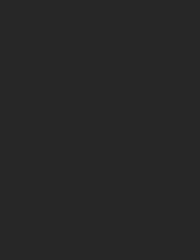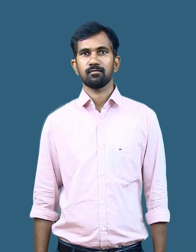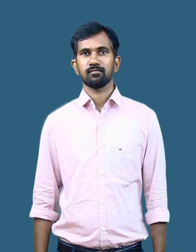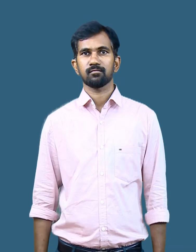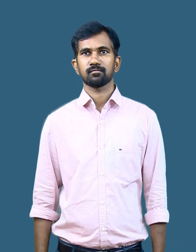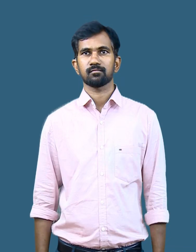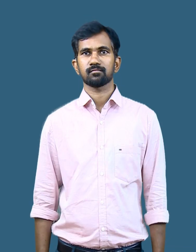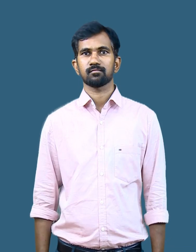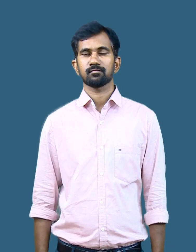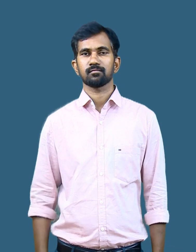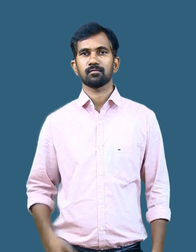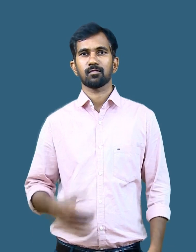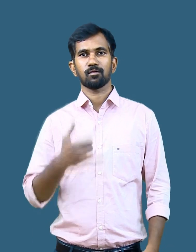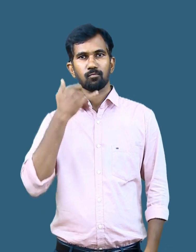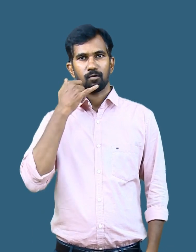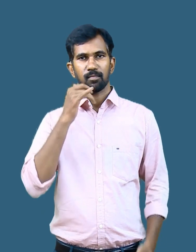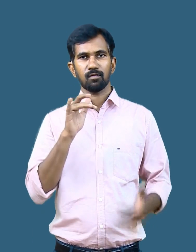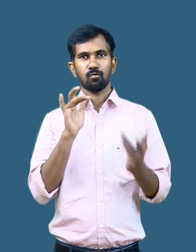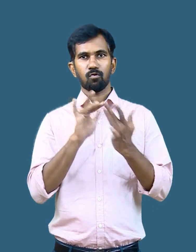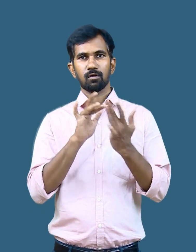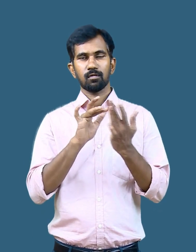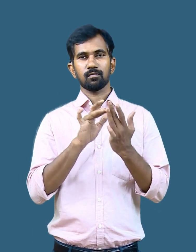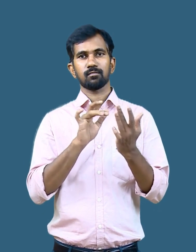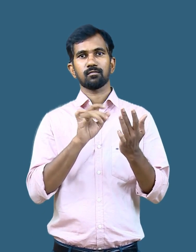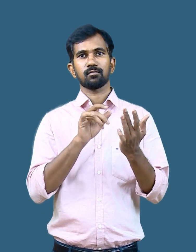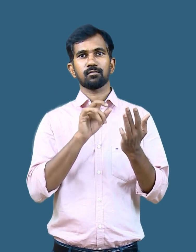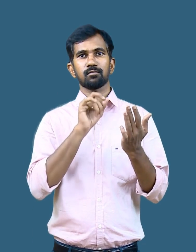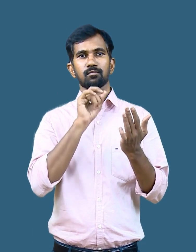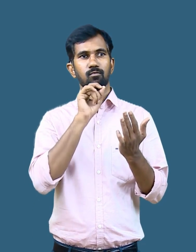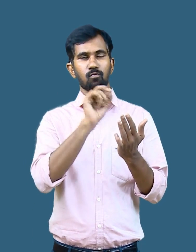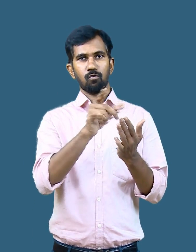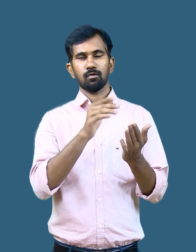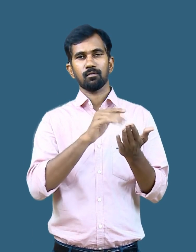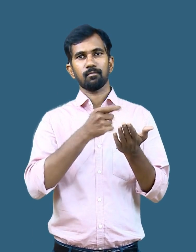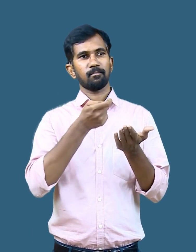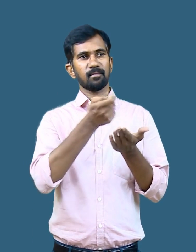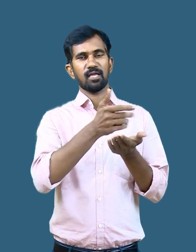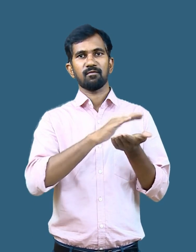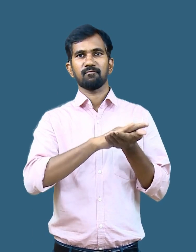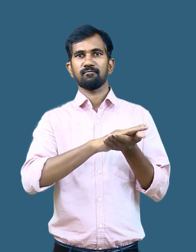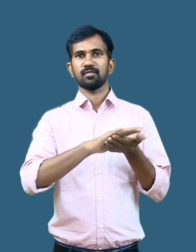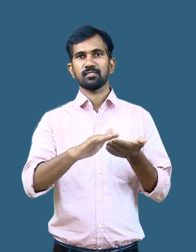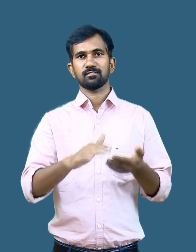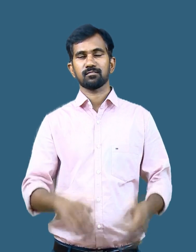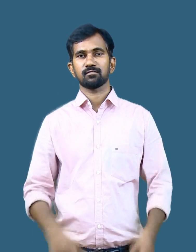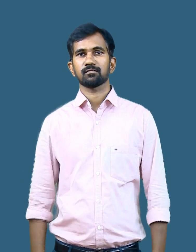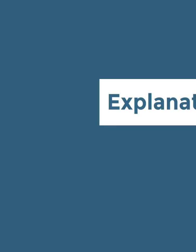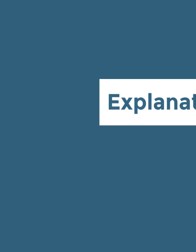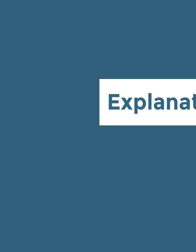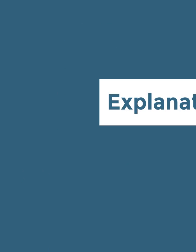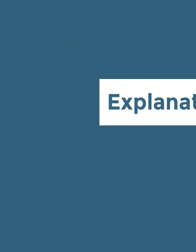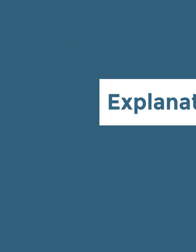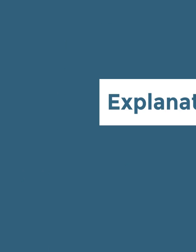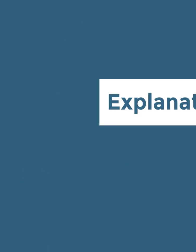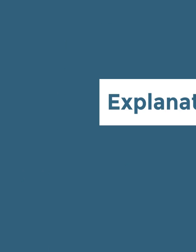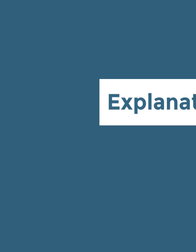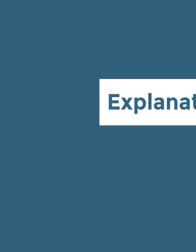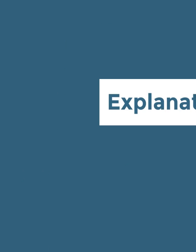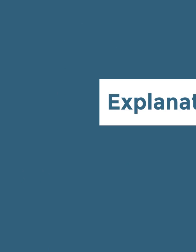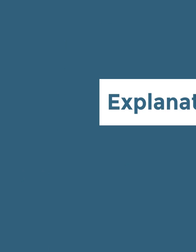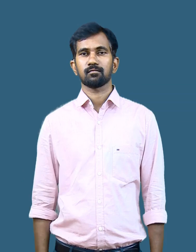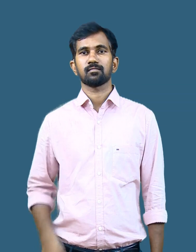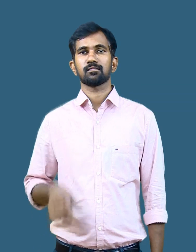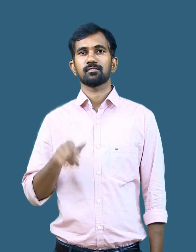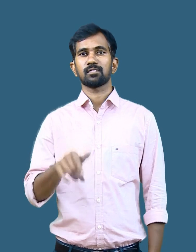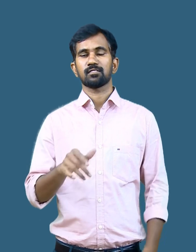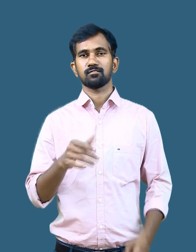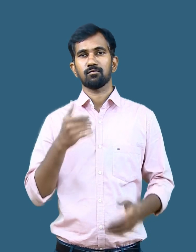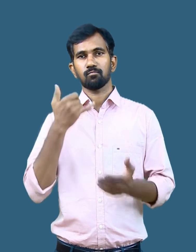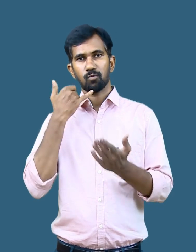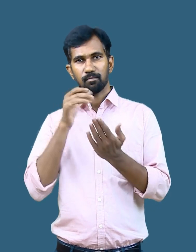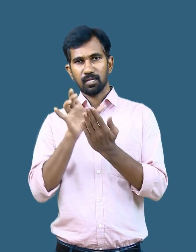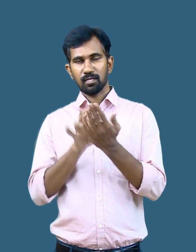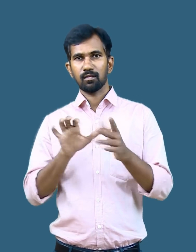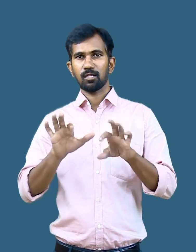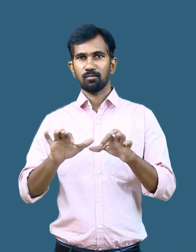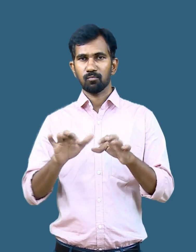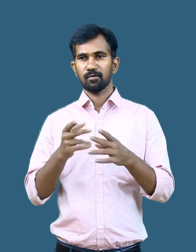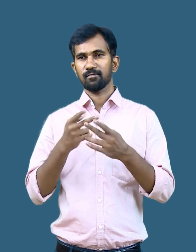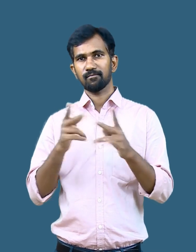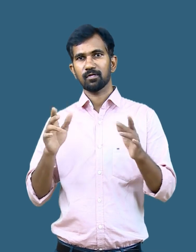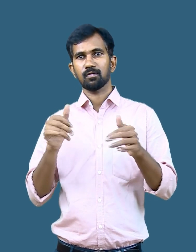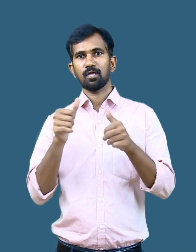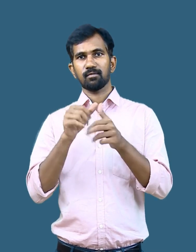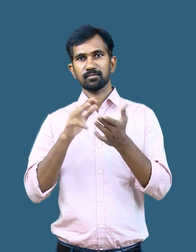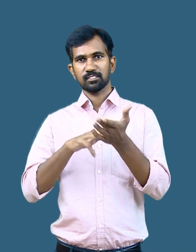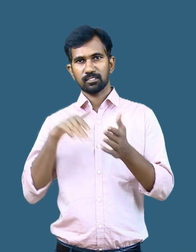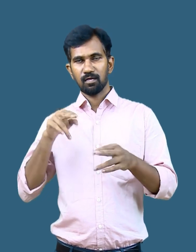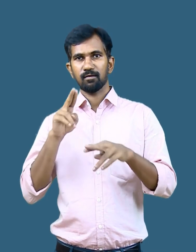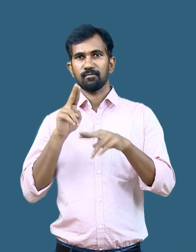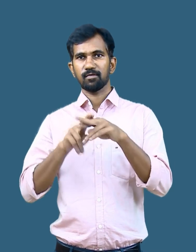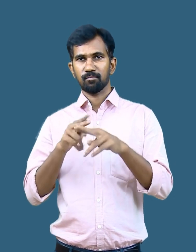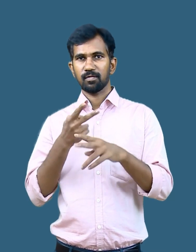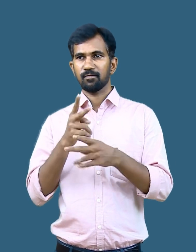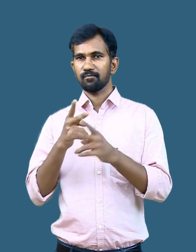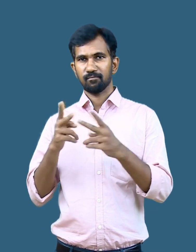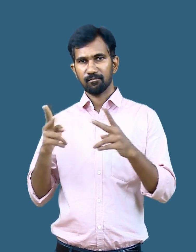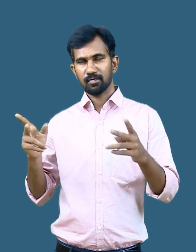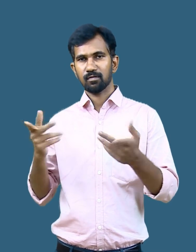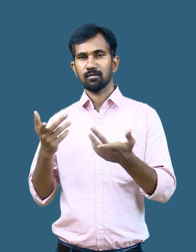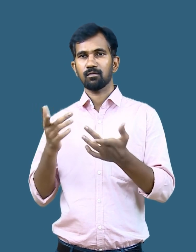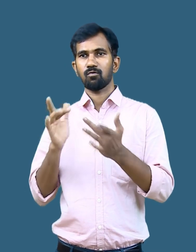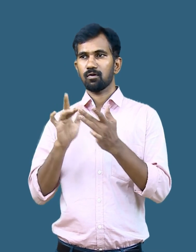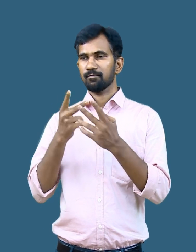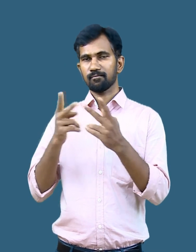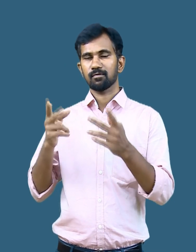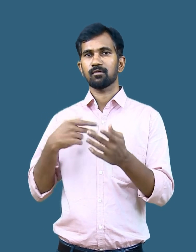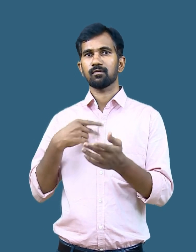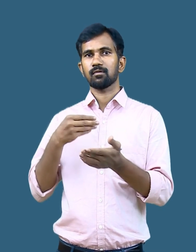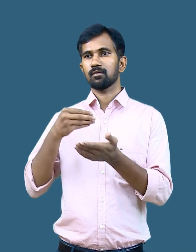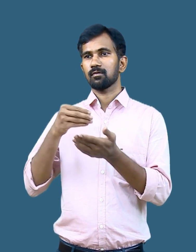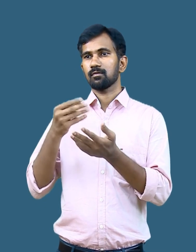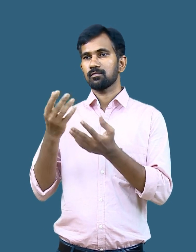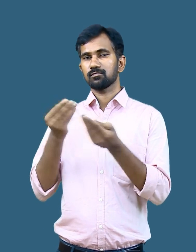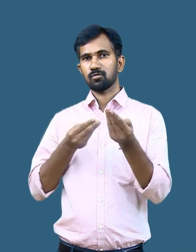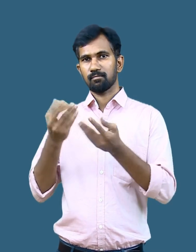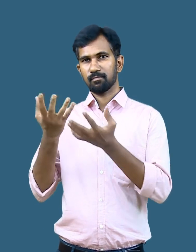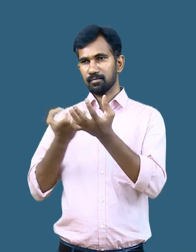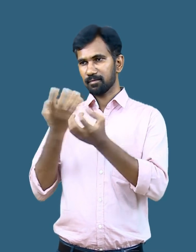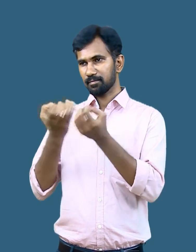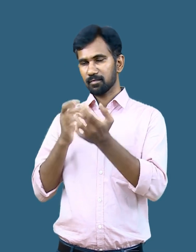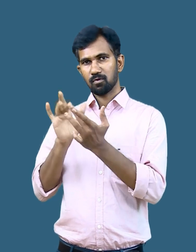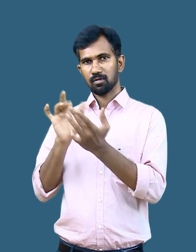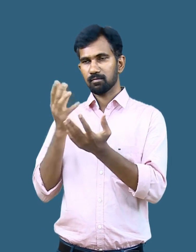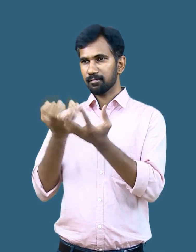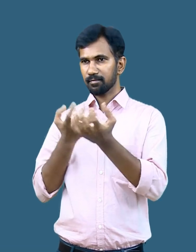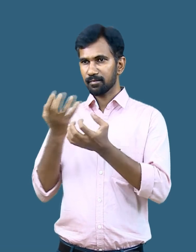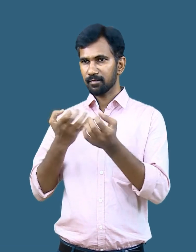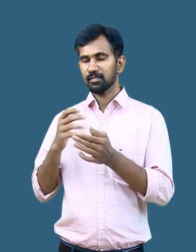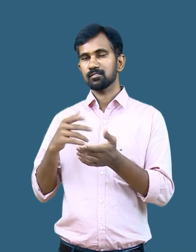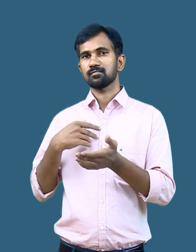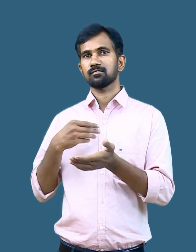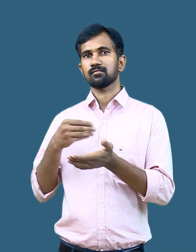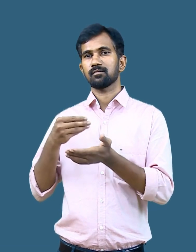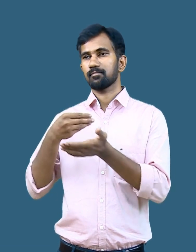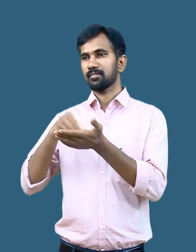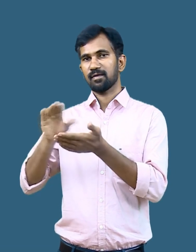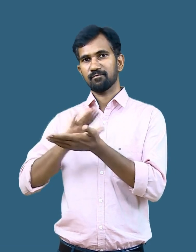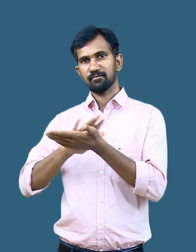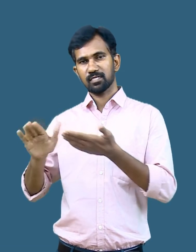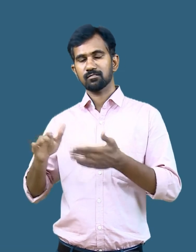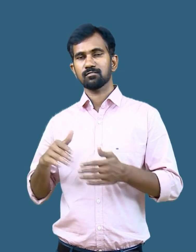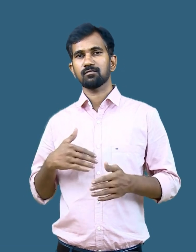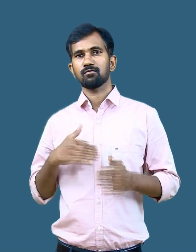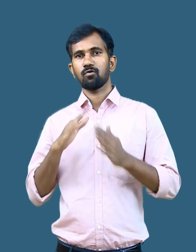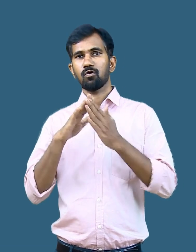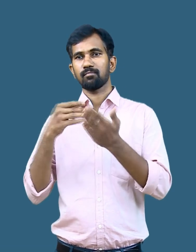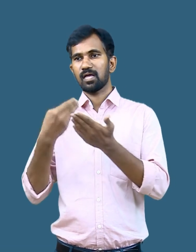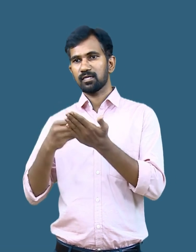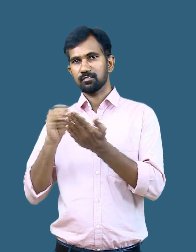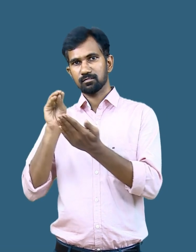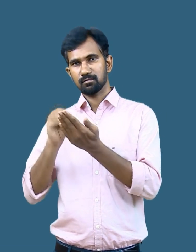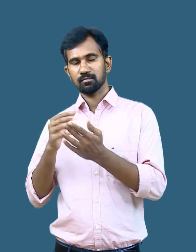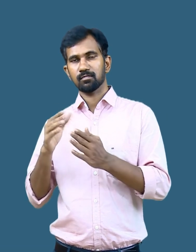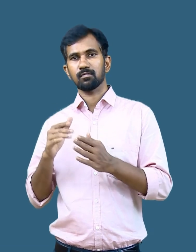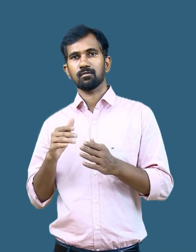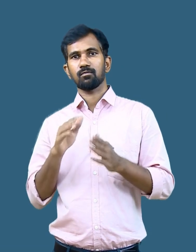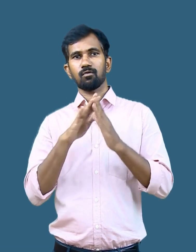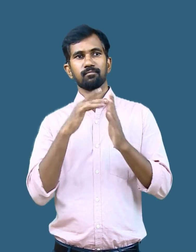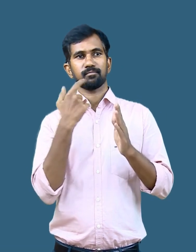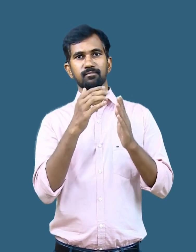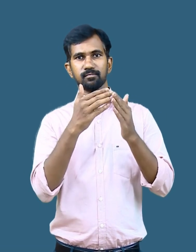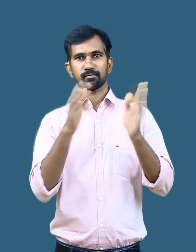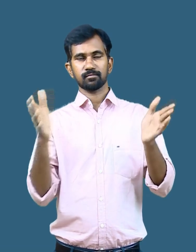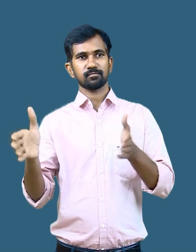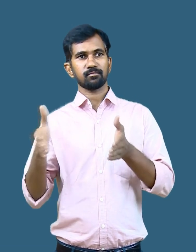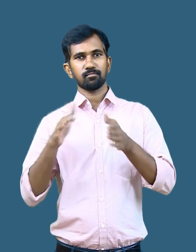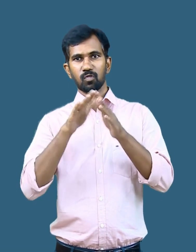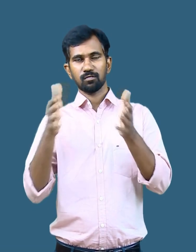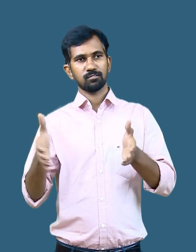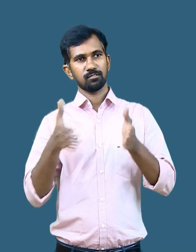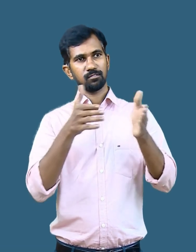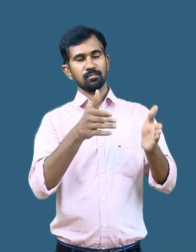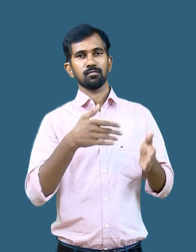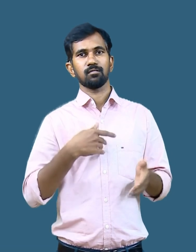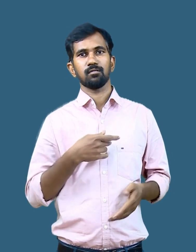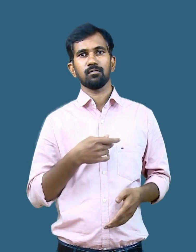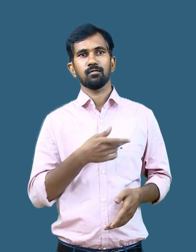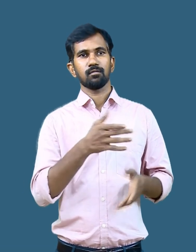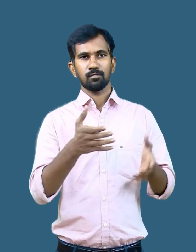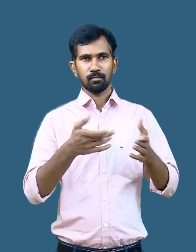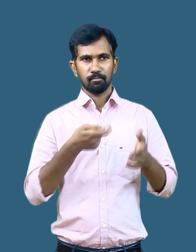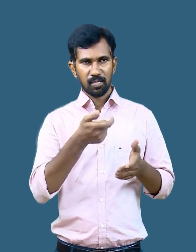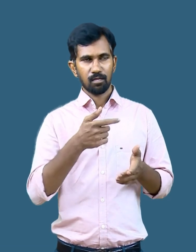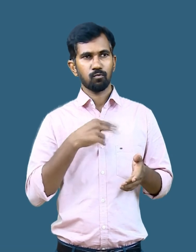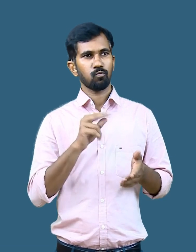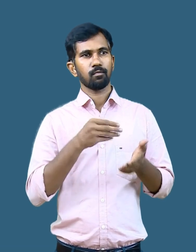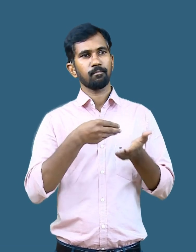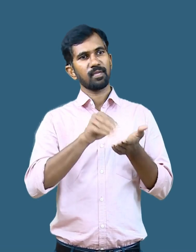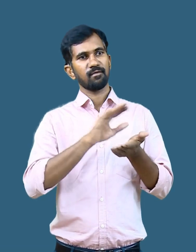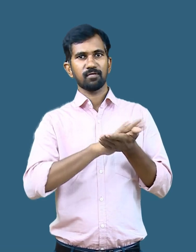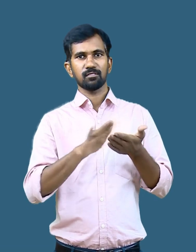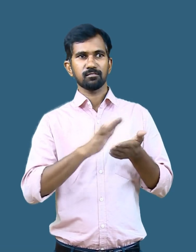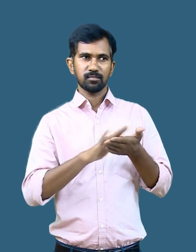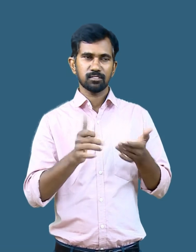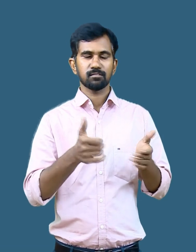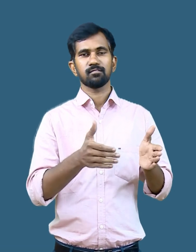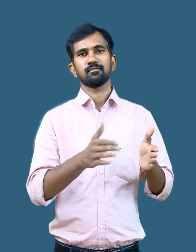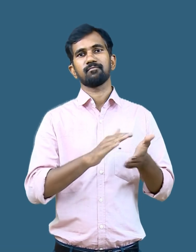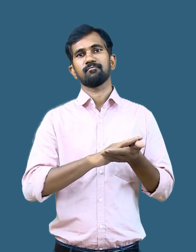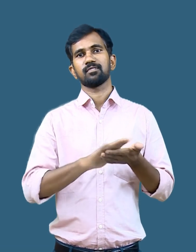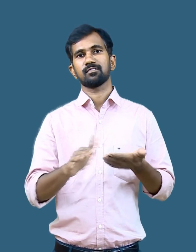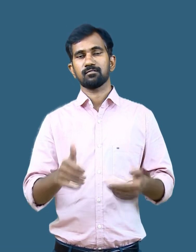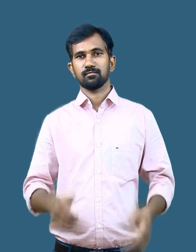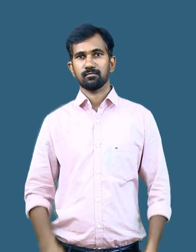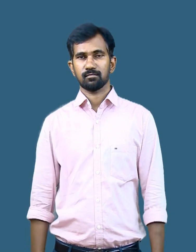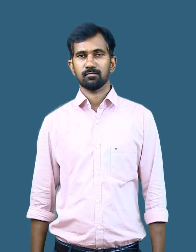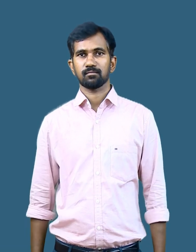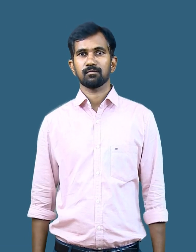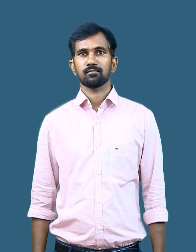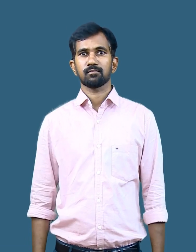FOP